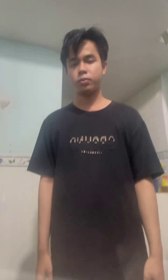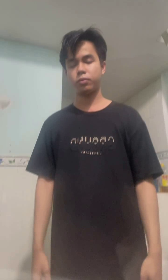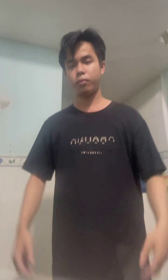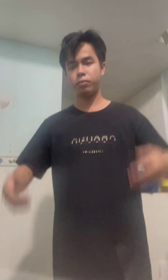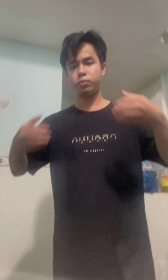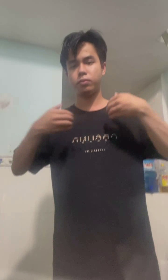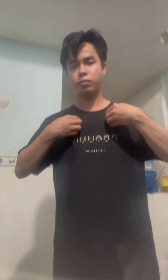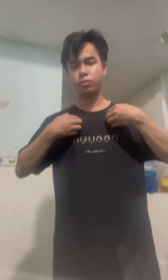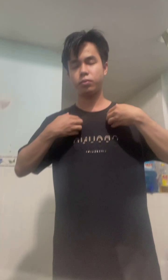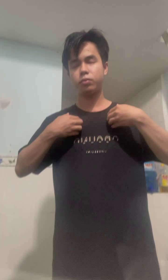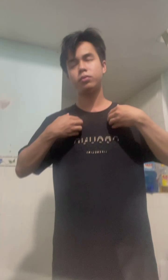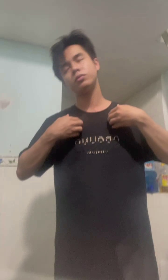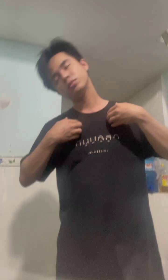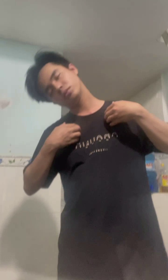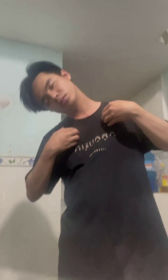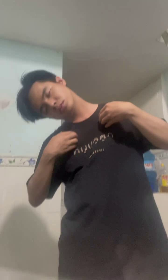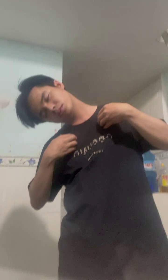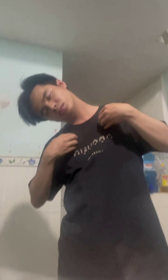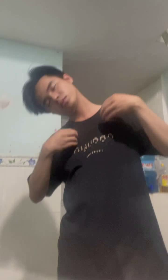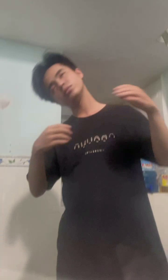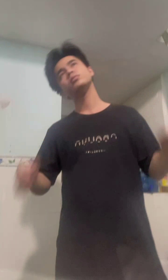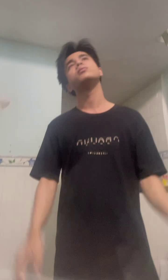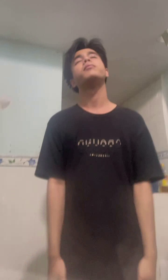met moi